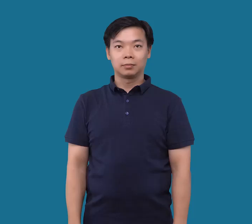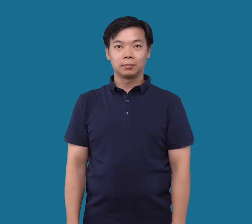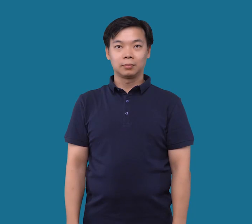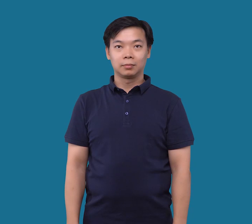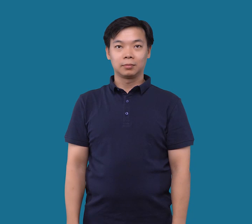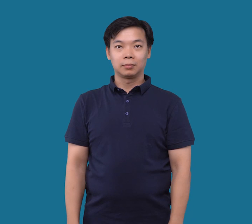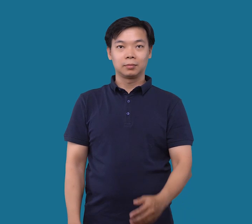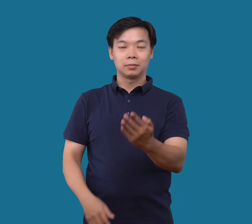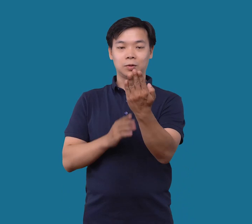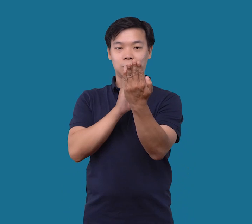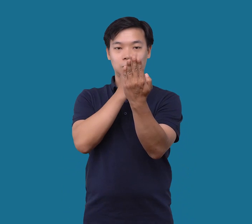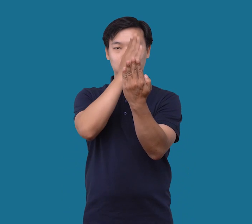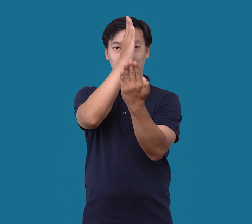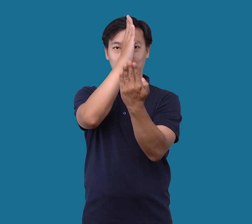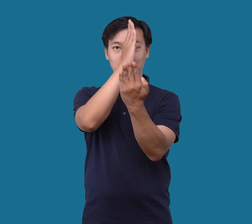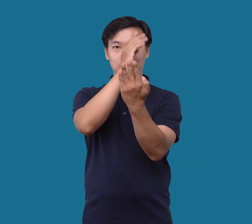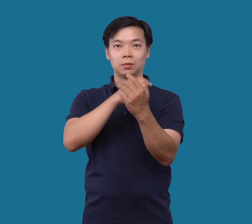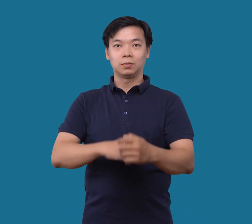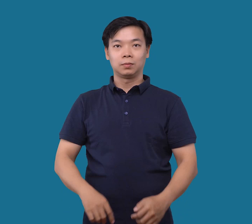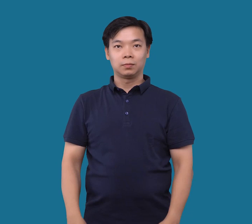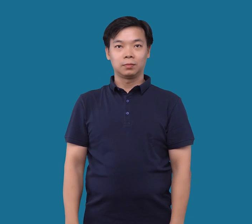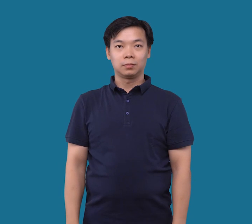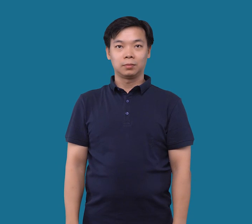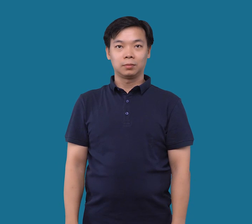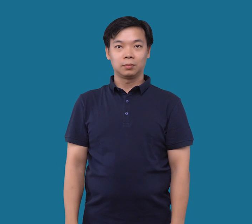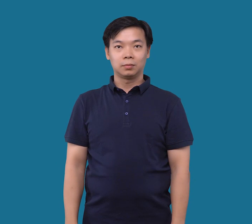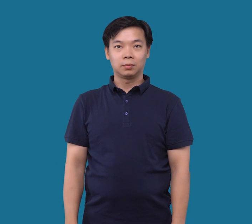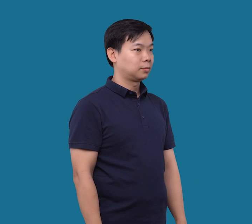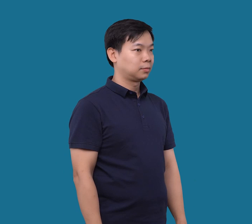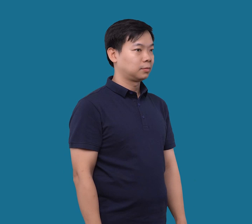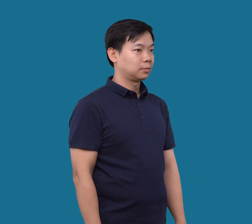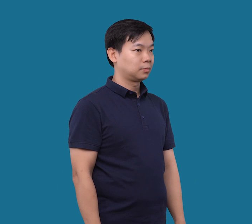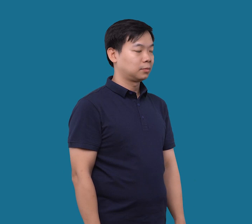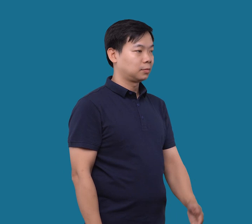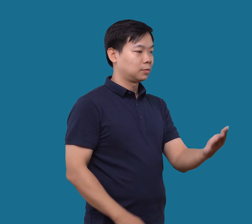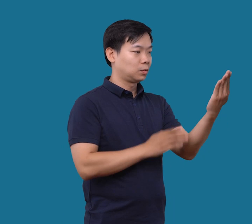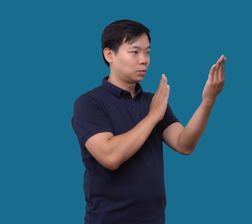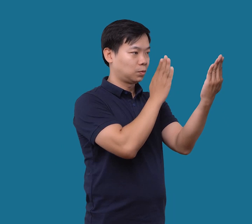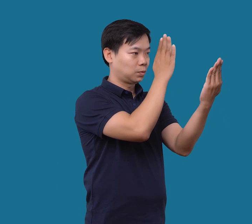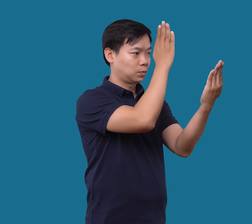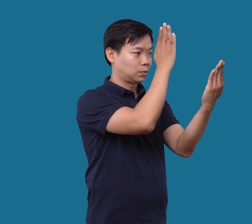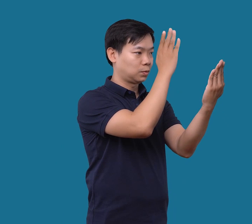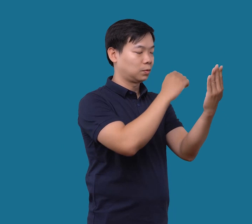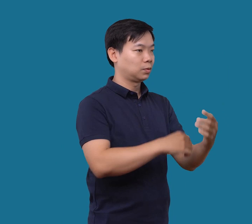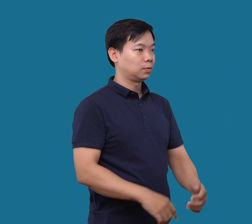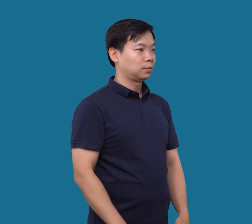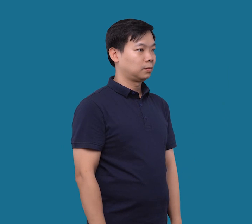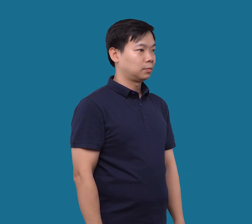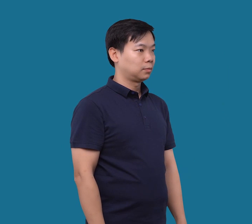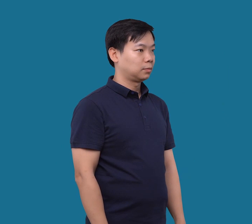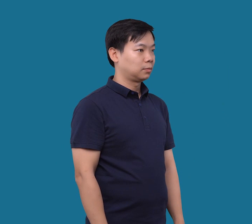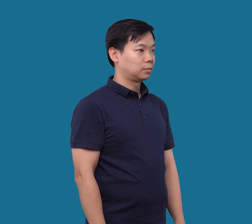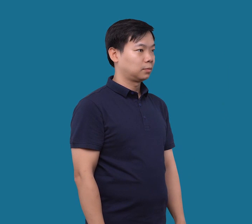cái gương